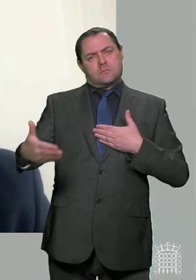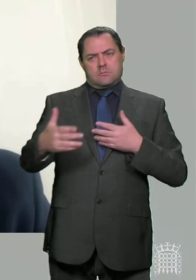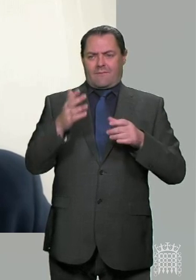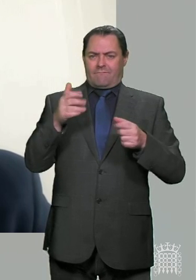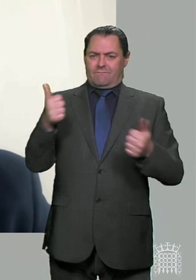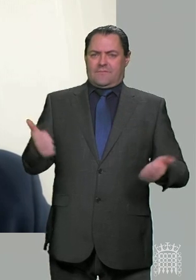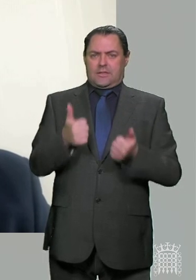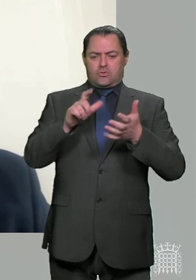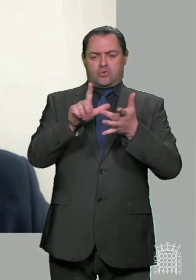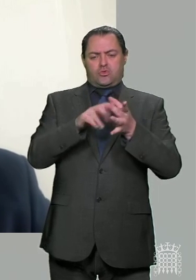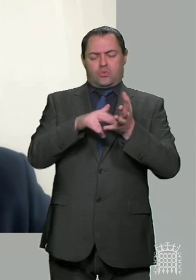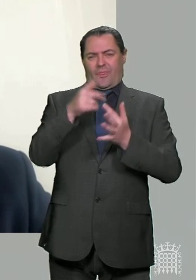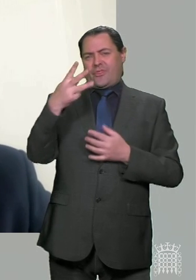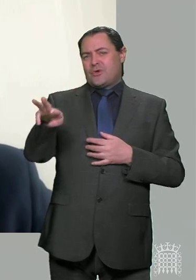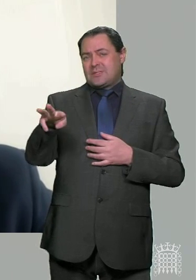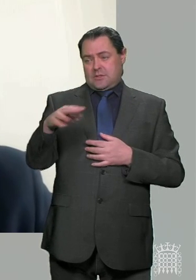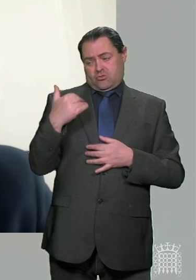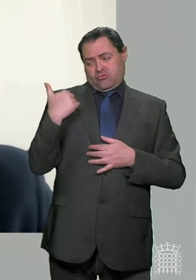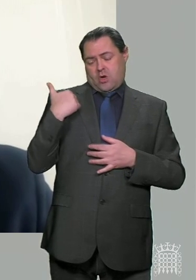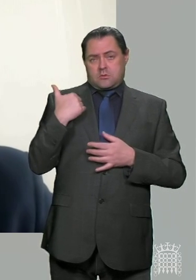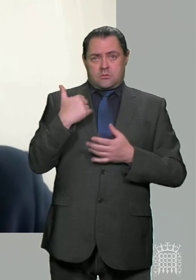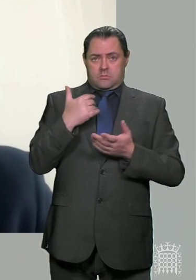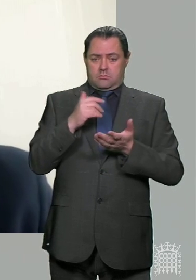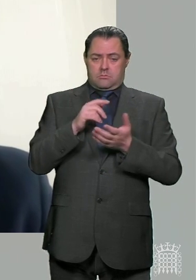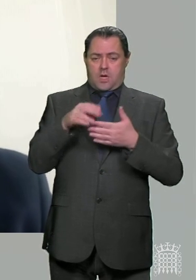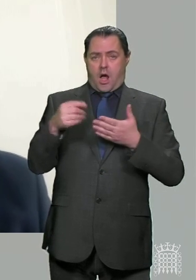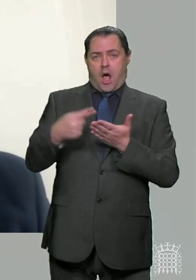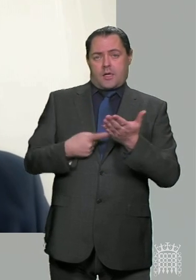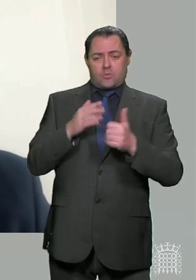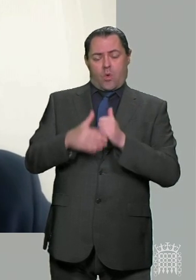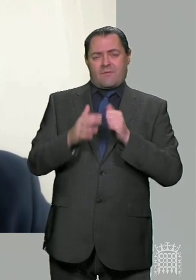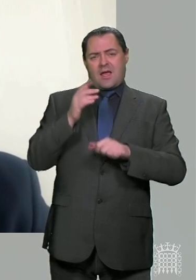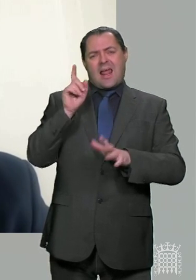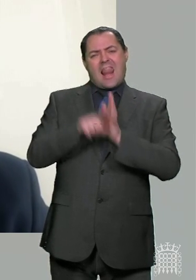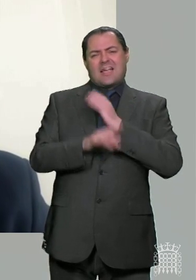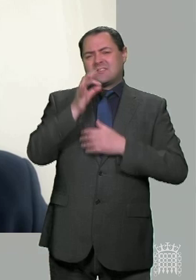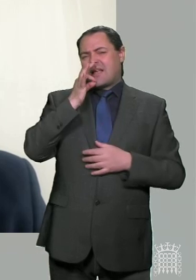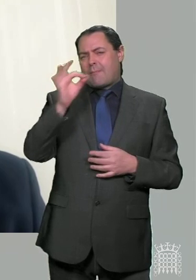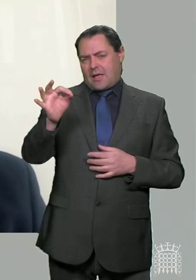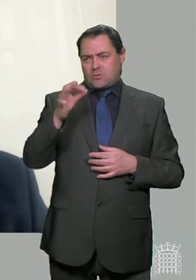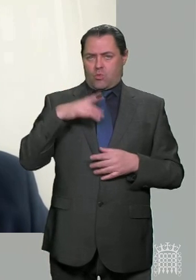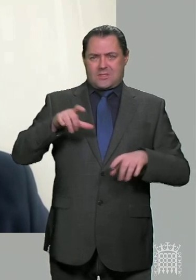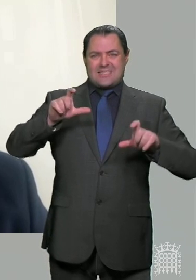While the Home Office has finally published guidance on late applications the Government are failing to provide clarity.